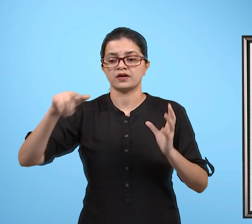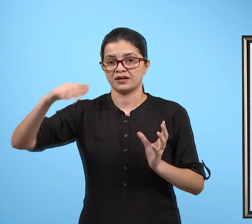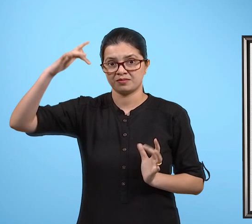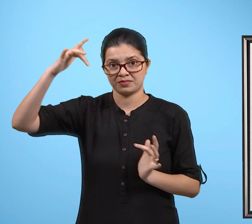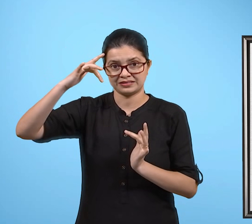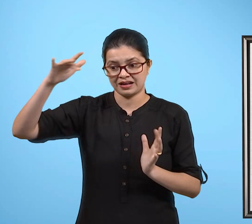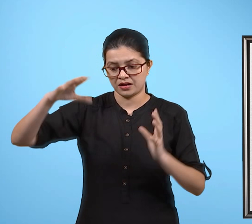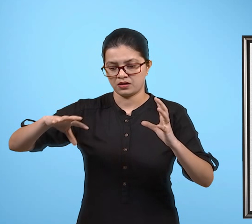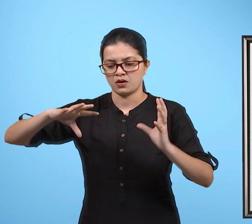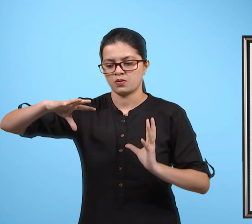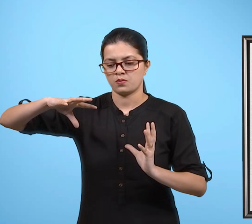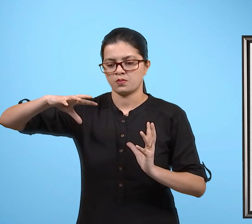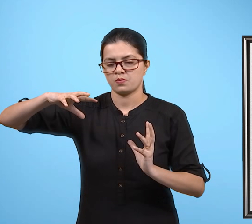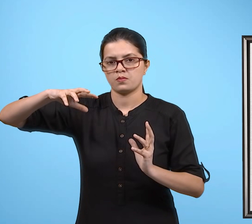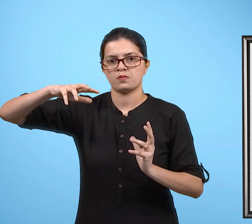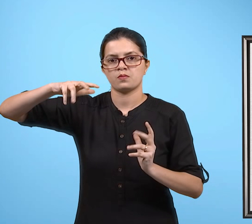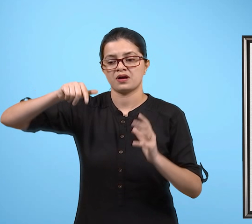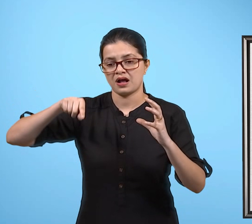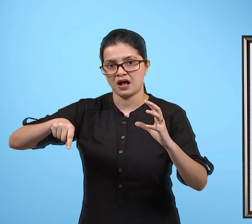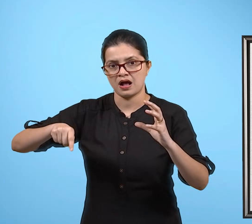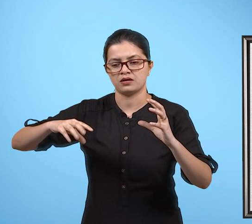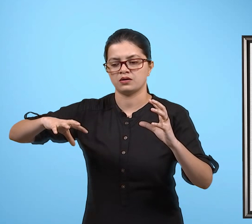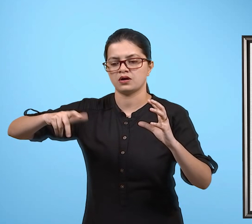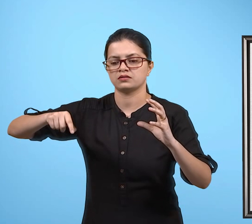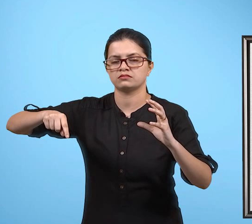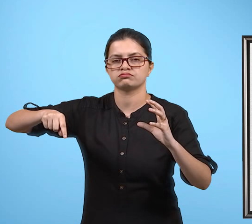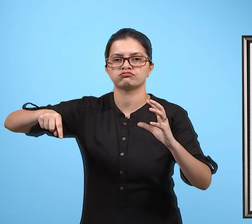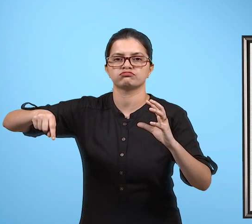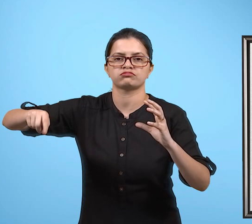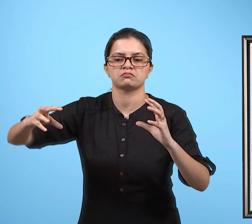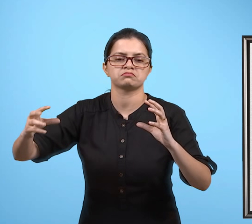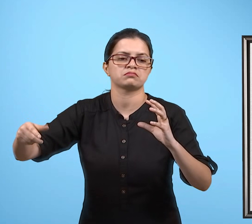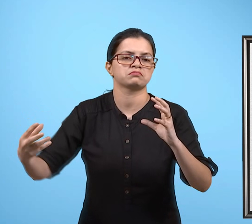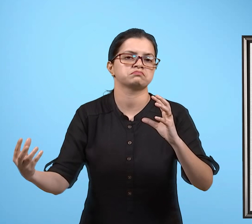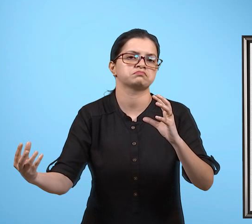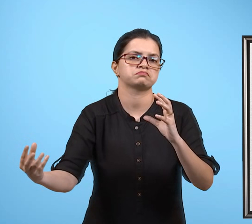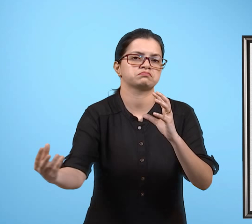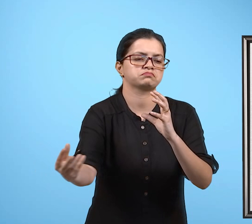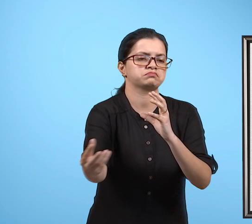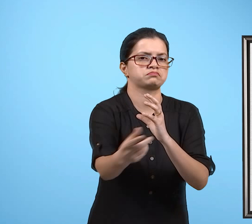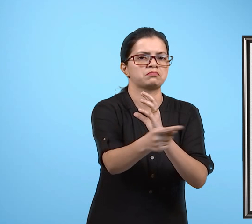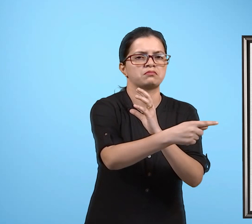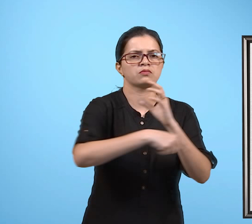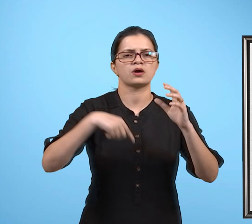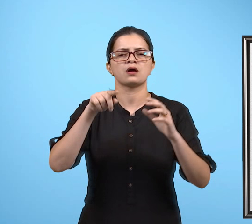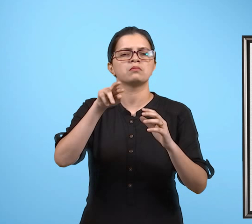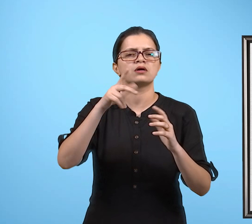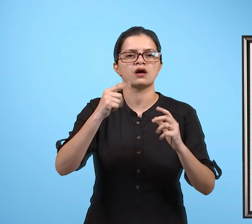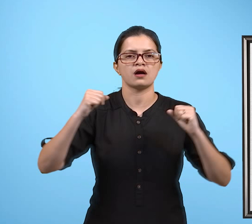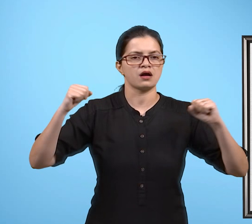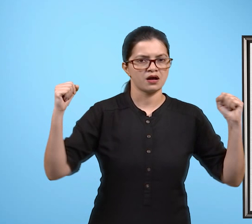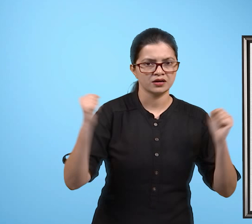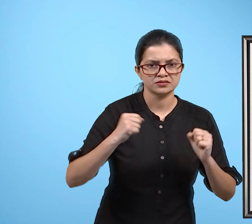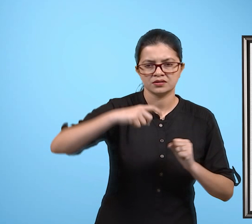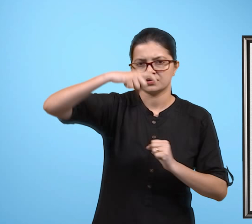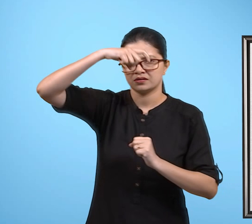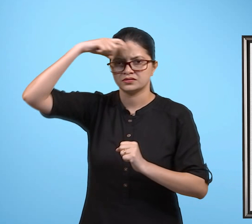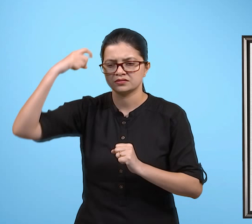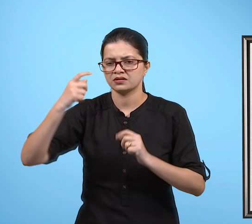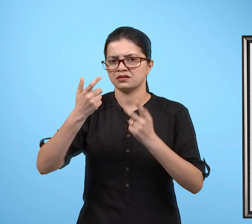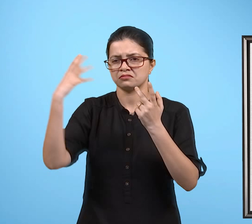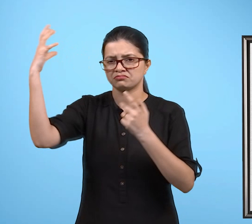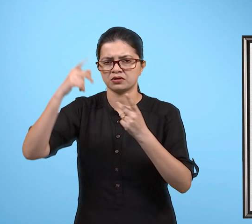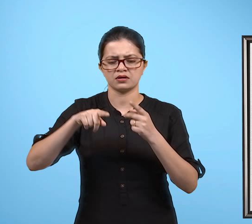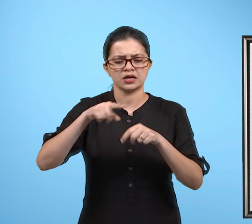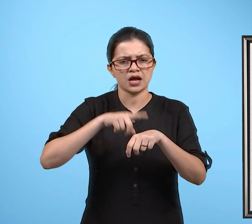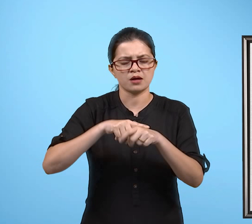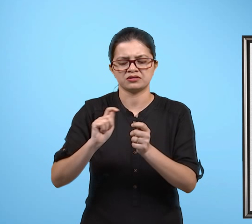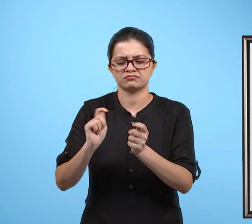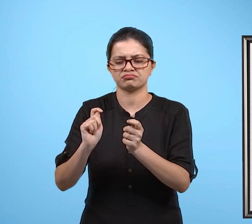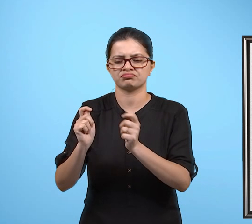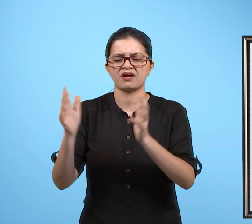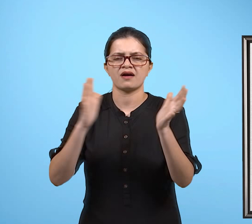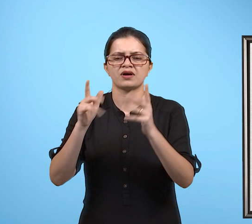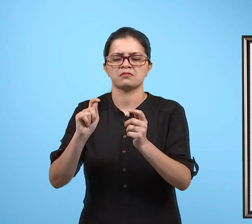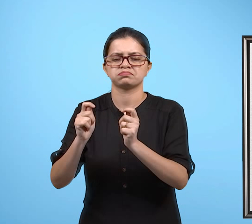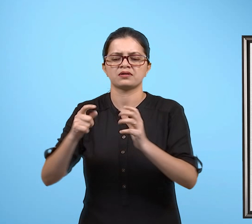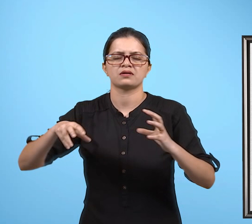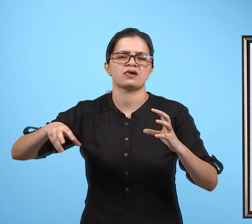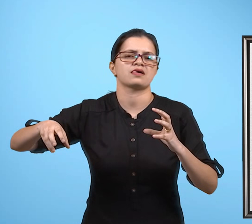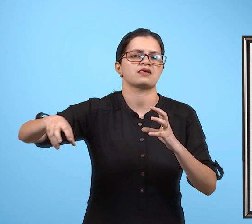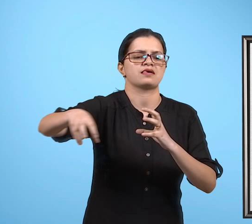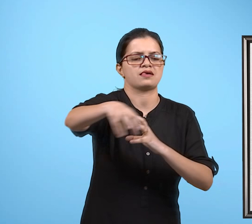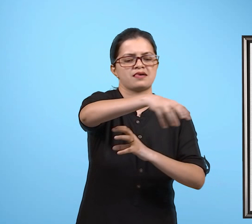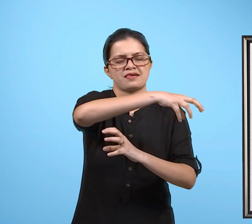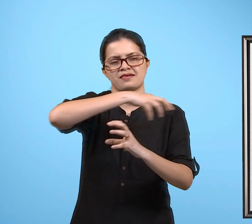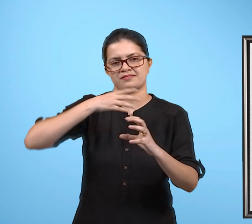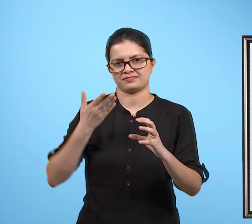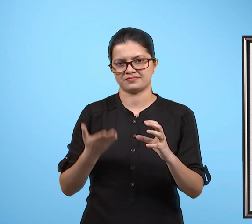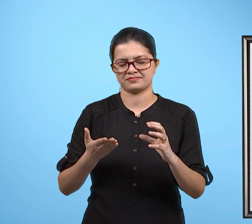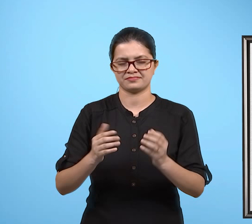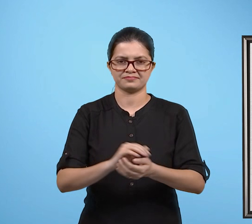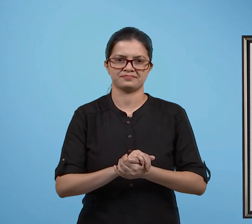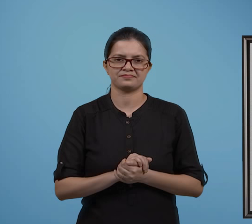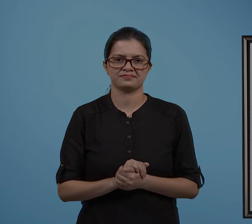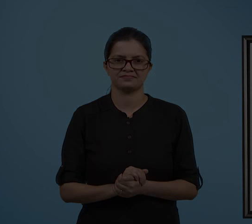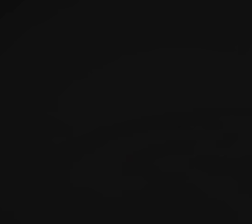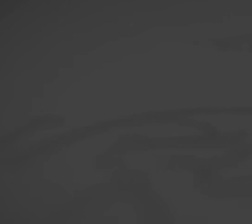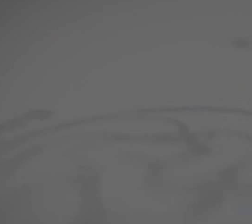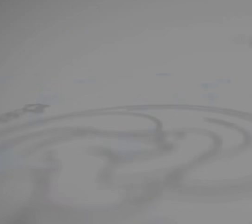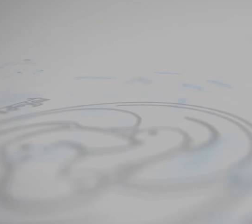the earth is inclined in the same direction. We have seasons on earth due to change in the position of the earth around the sun when it revolves.